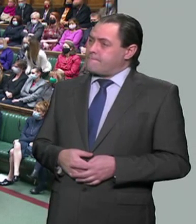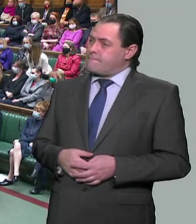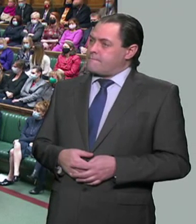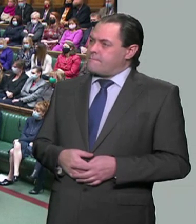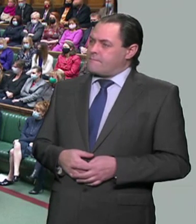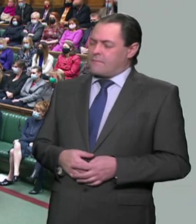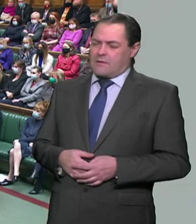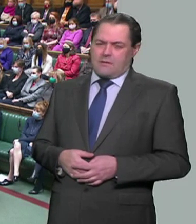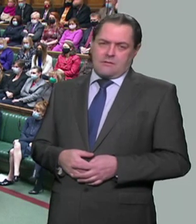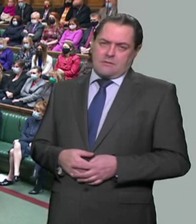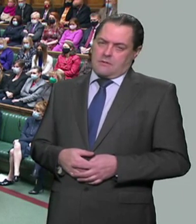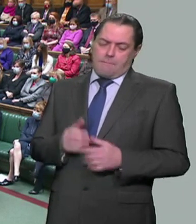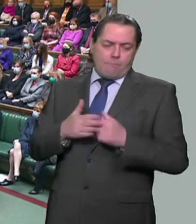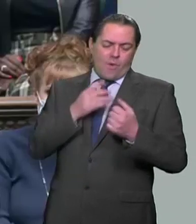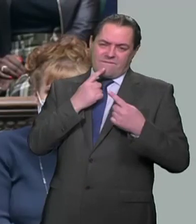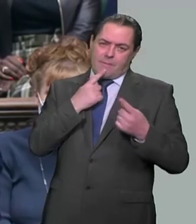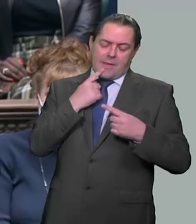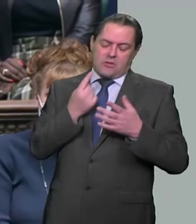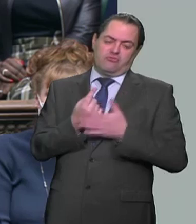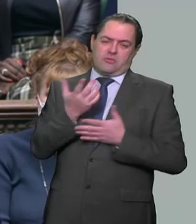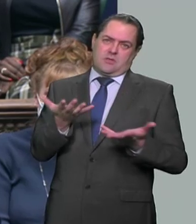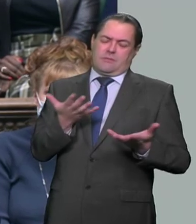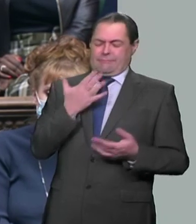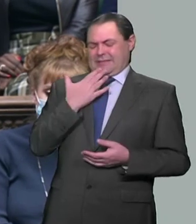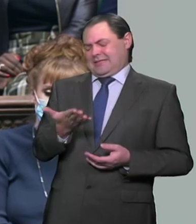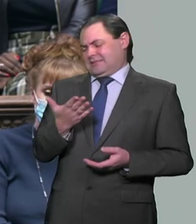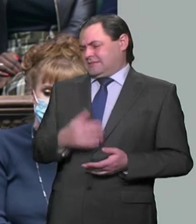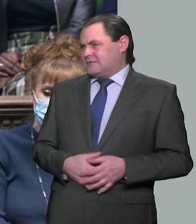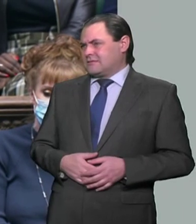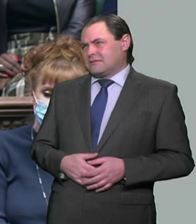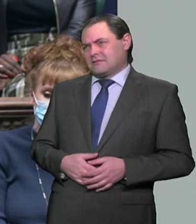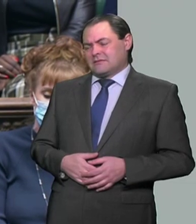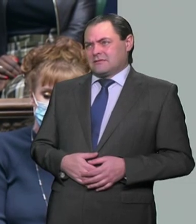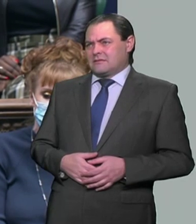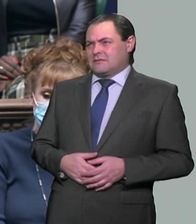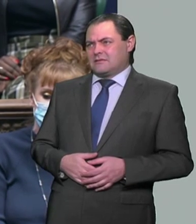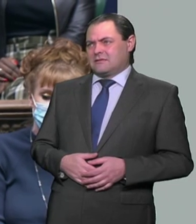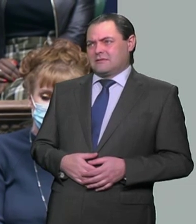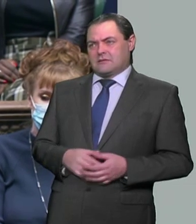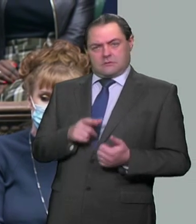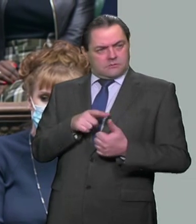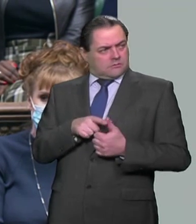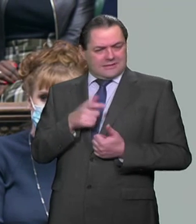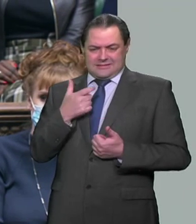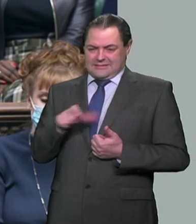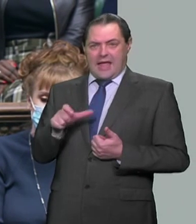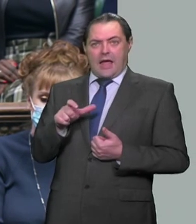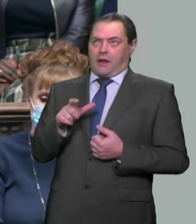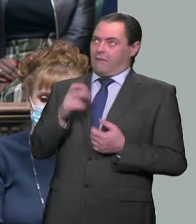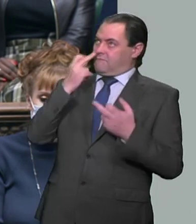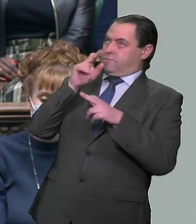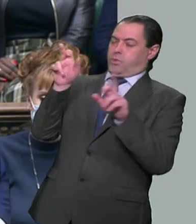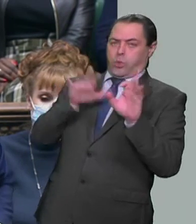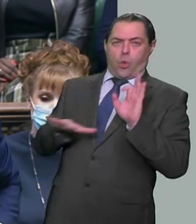This pretence that further information has come to light—give me a break! The Prime Minister is still taking the public for fools.